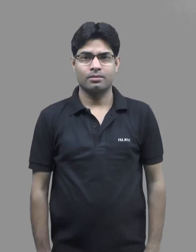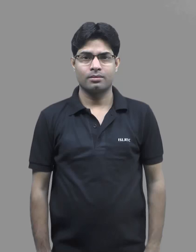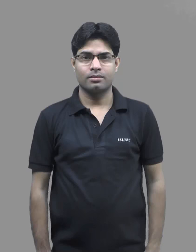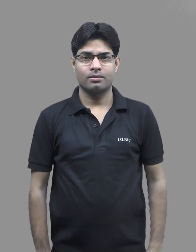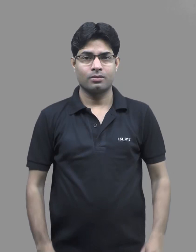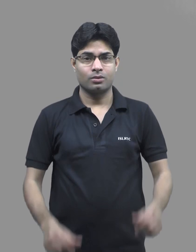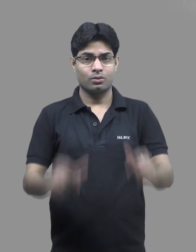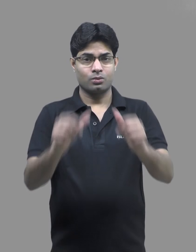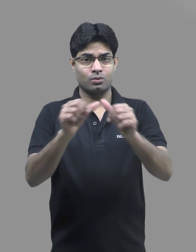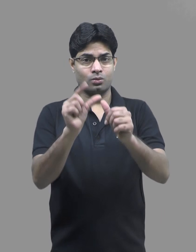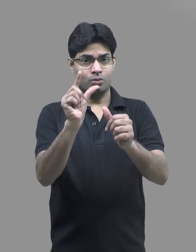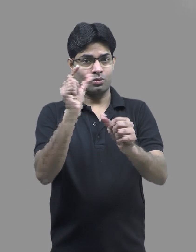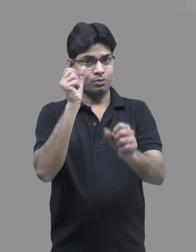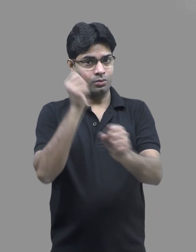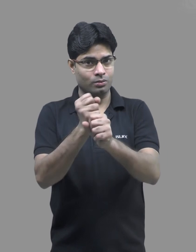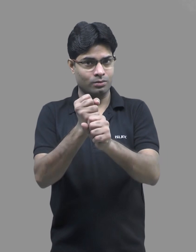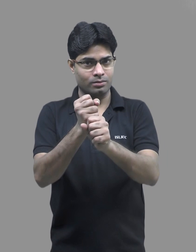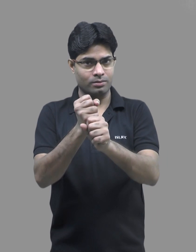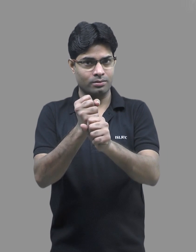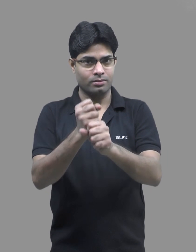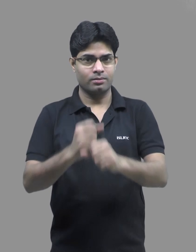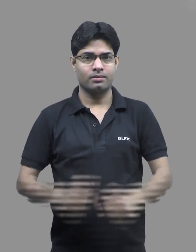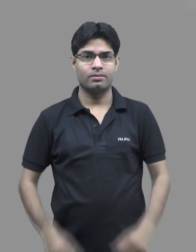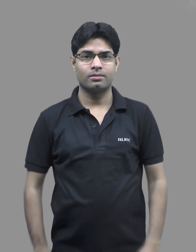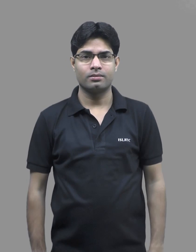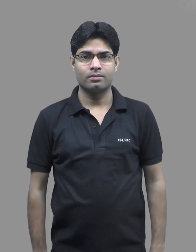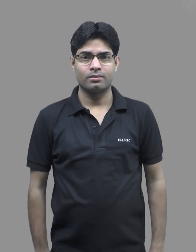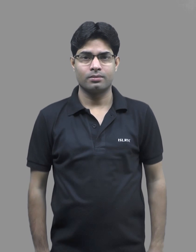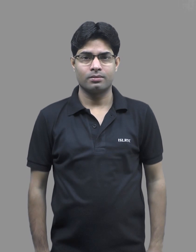August